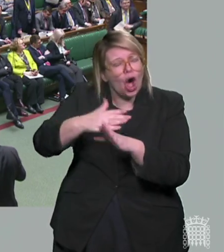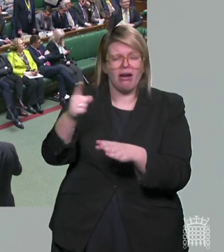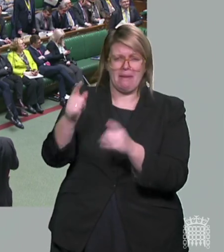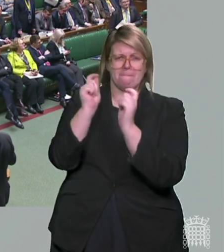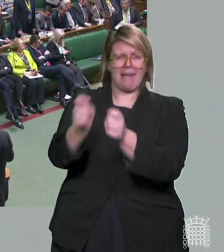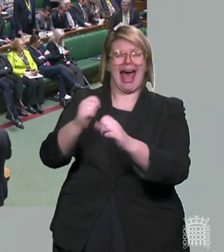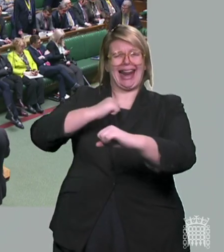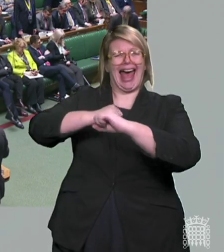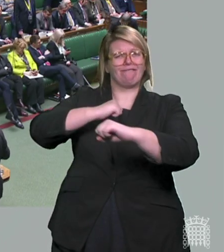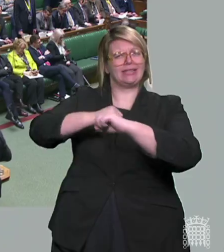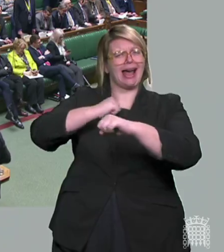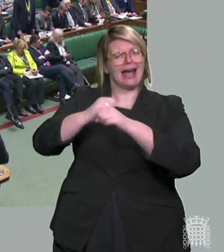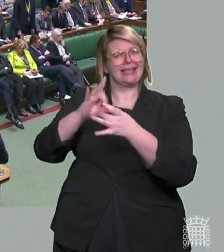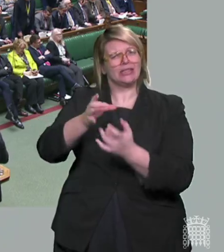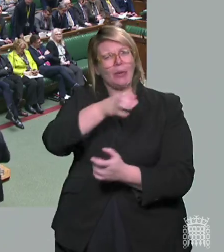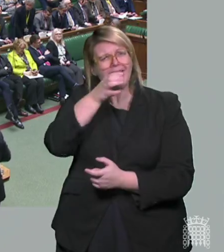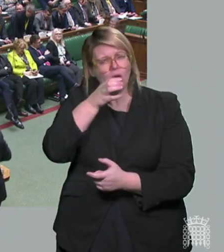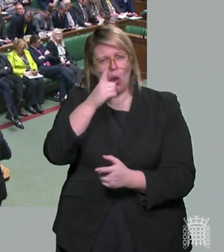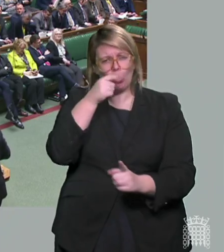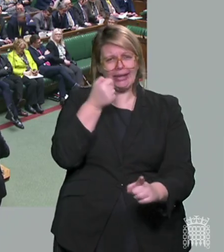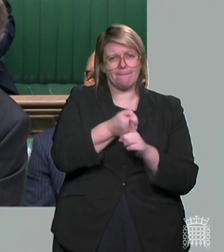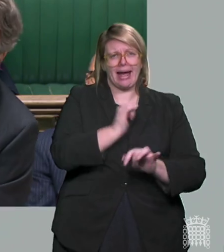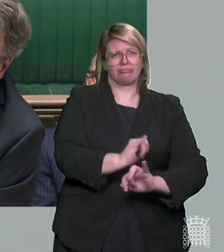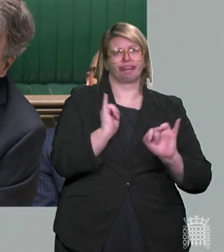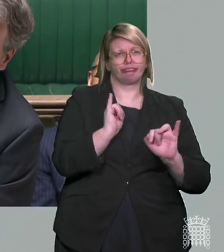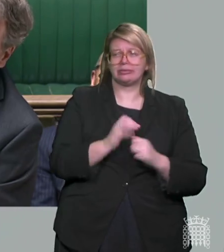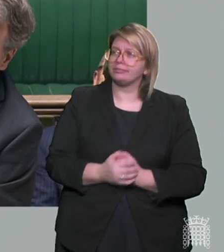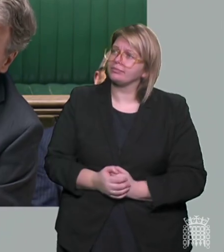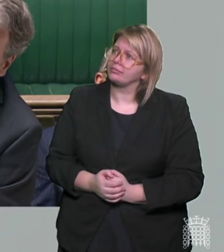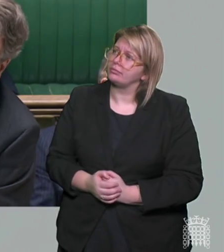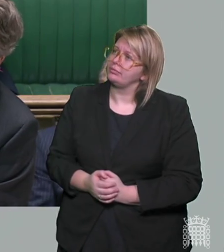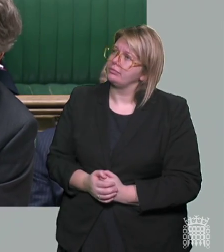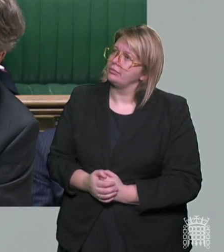Yes, the honourable Gentleman is absolutely right.